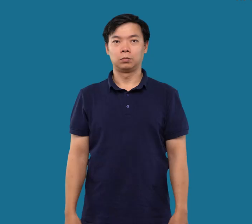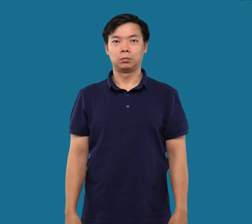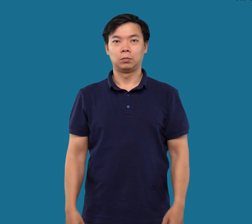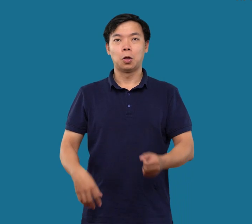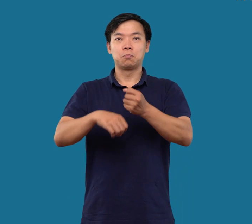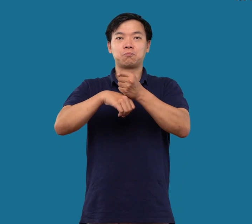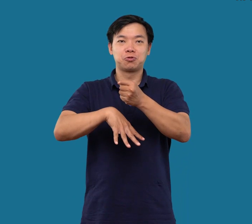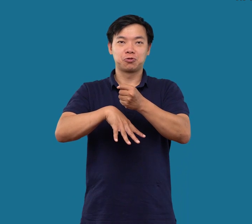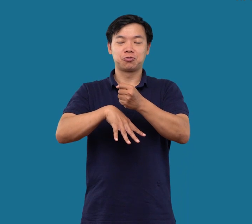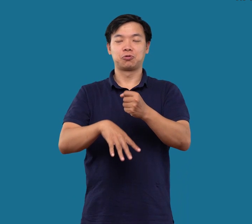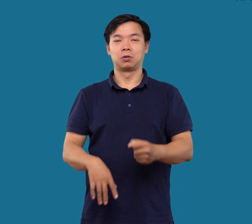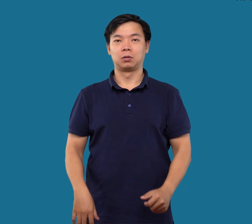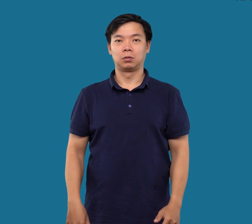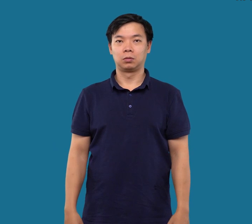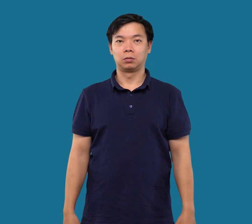xì hơi (đánh rắm)